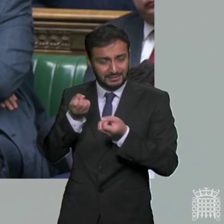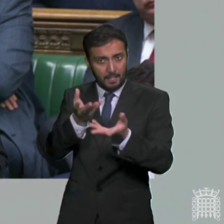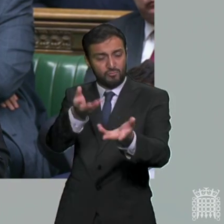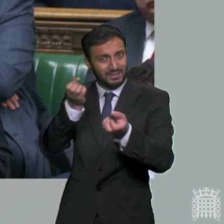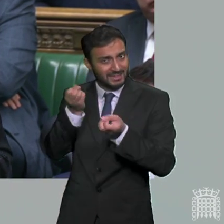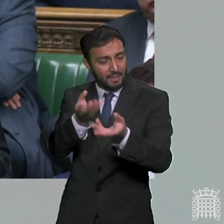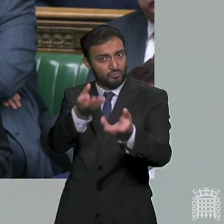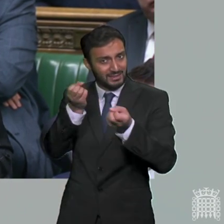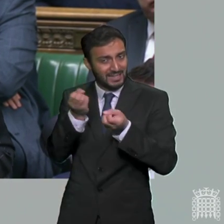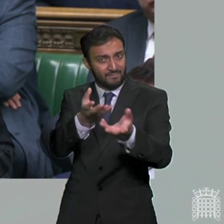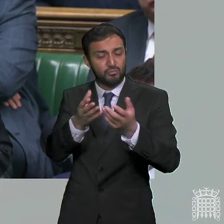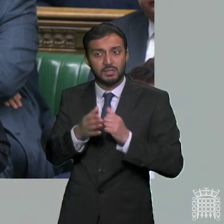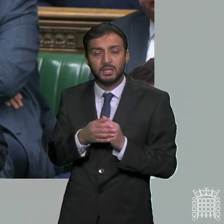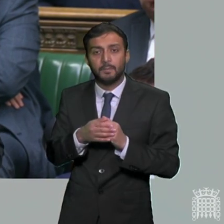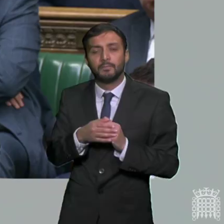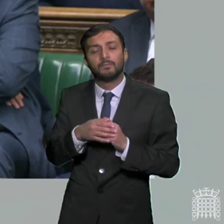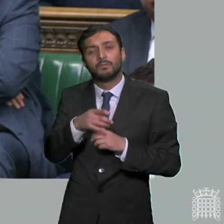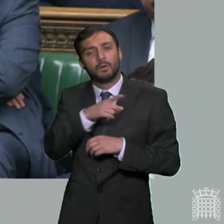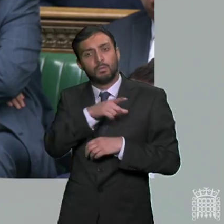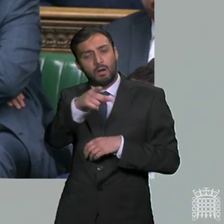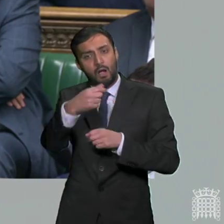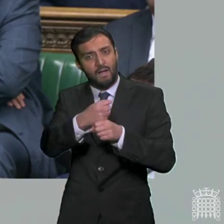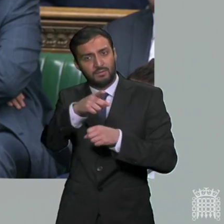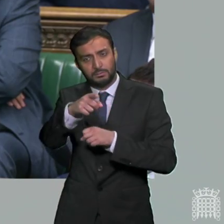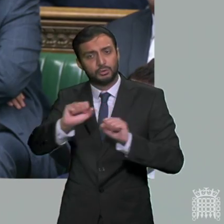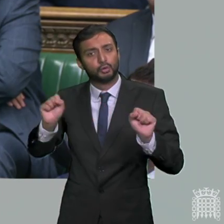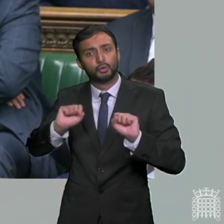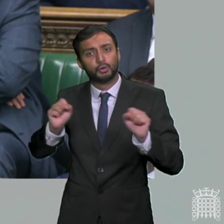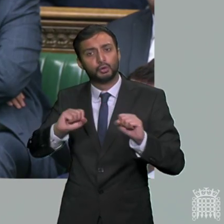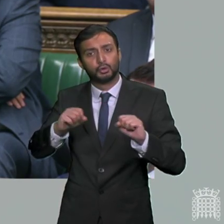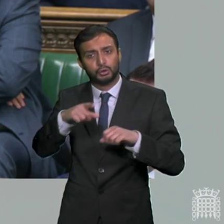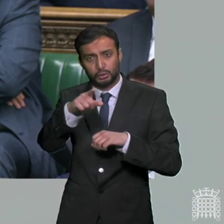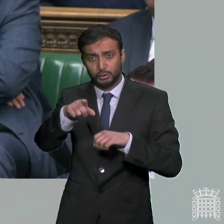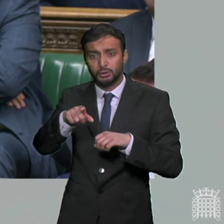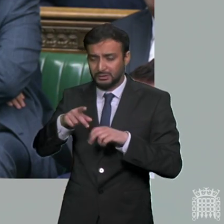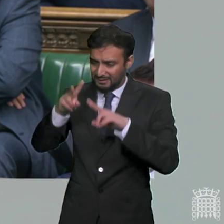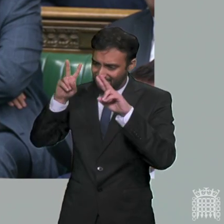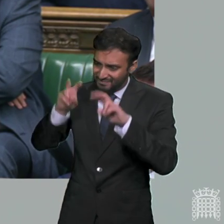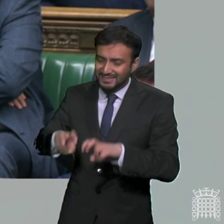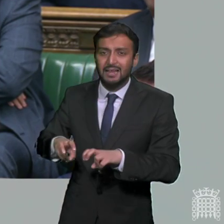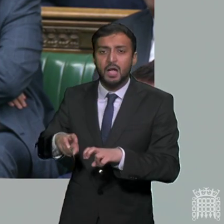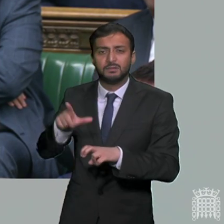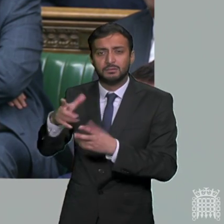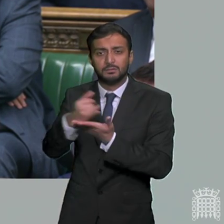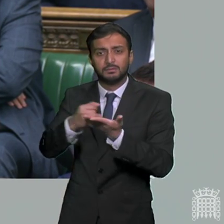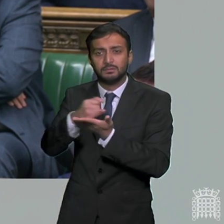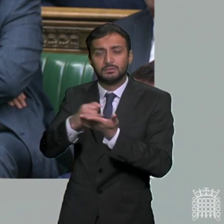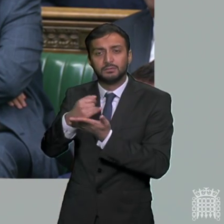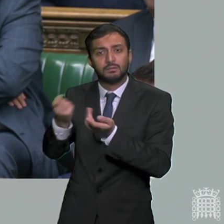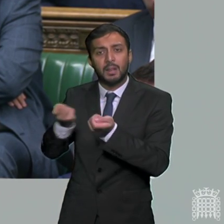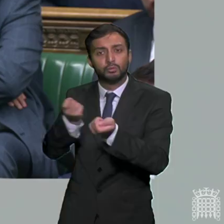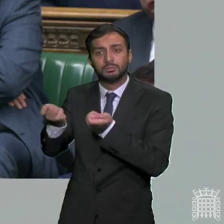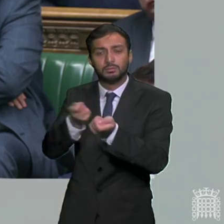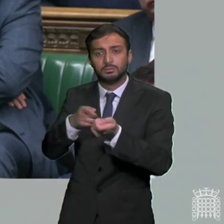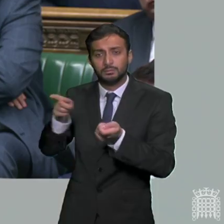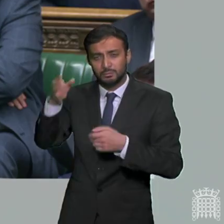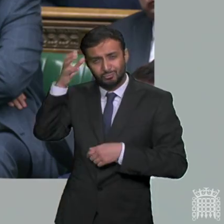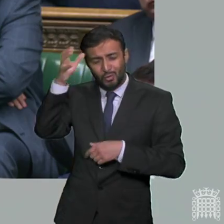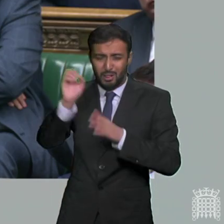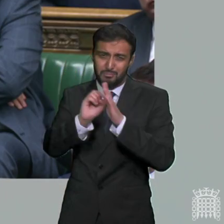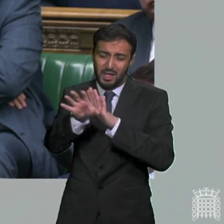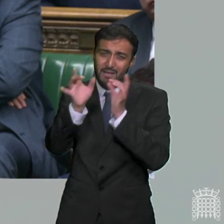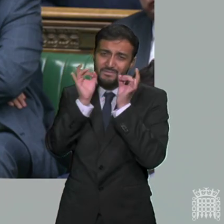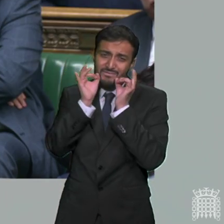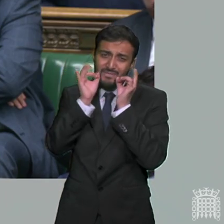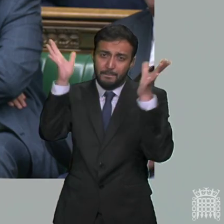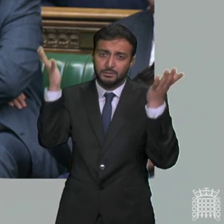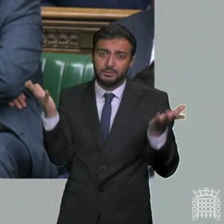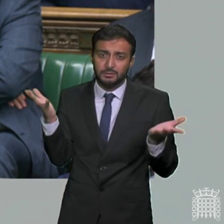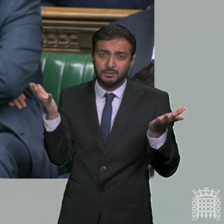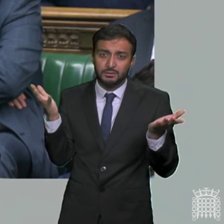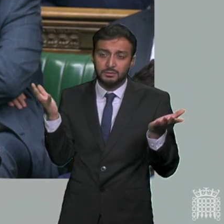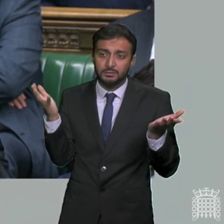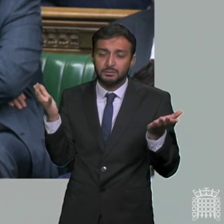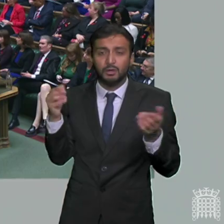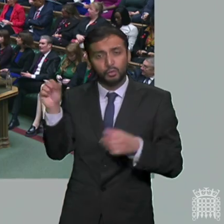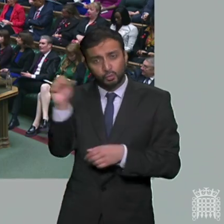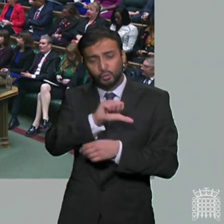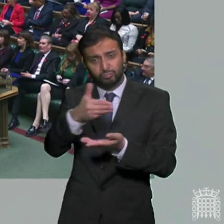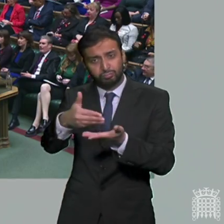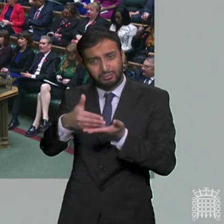Why have the Government not yet committed to investigating the cack-handed mismanagement of this iconic British service and to protecting its future and loyal postal workers?